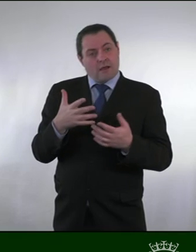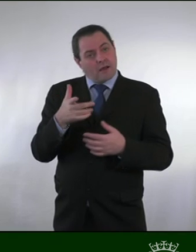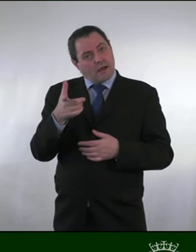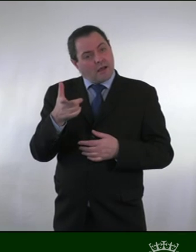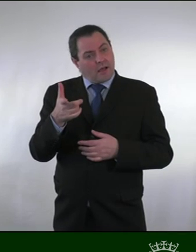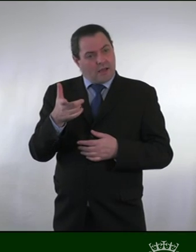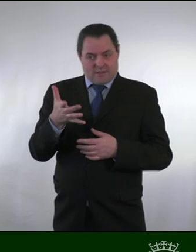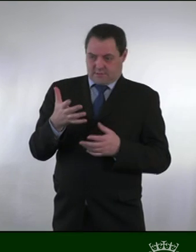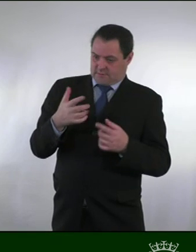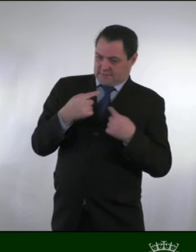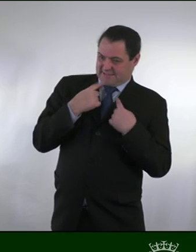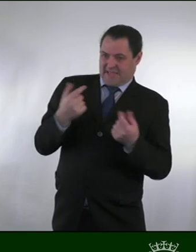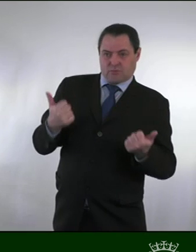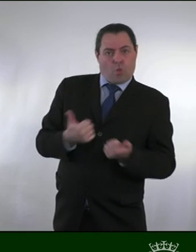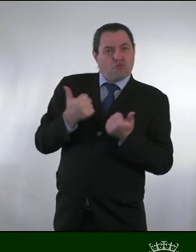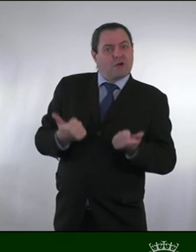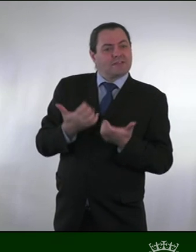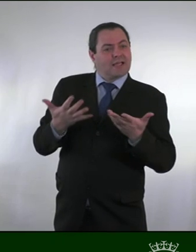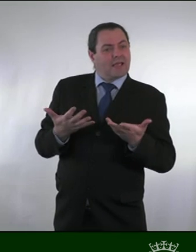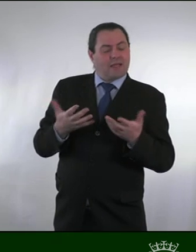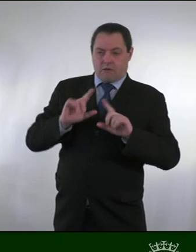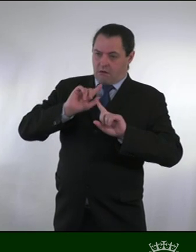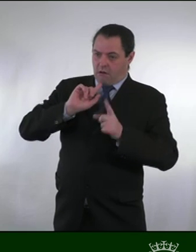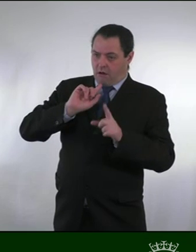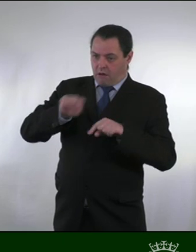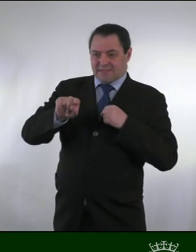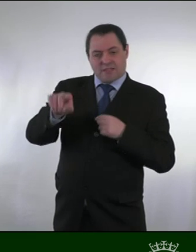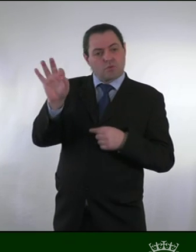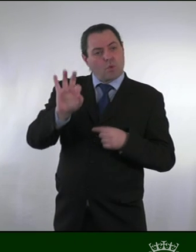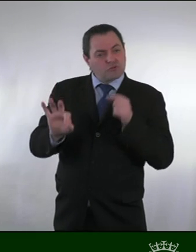It was there in the previous answer.